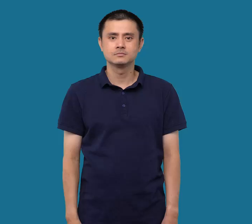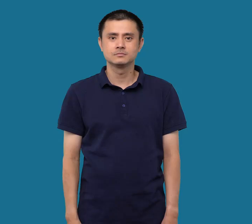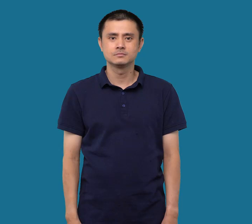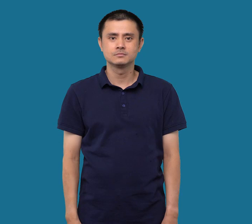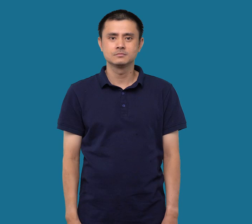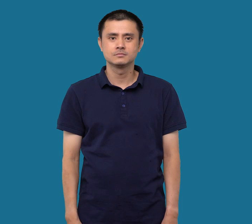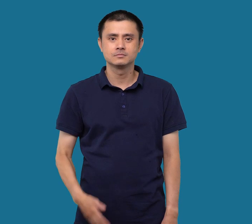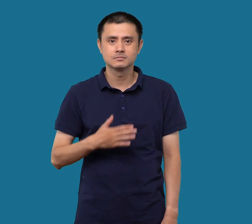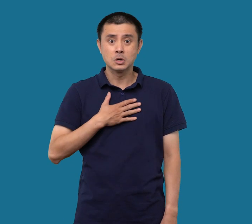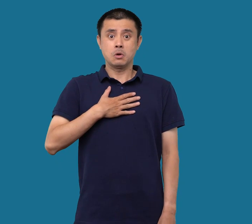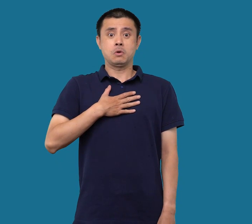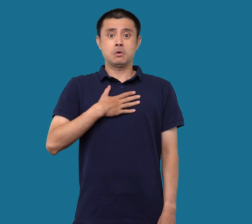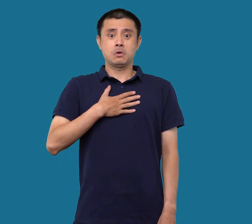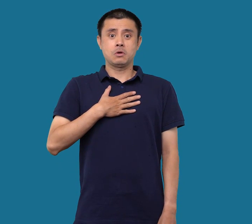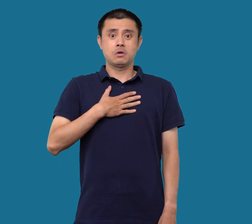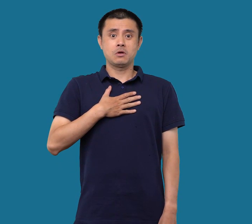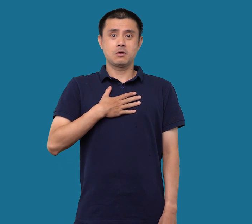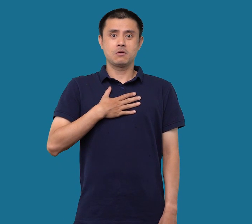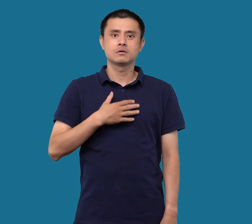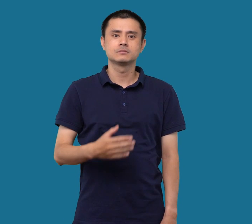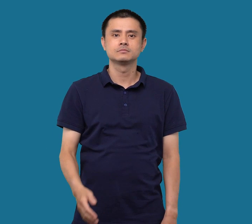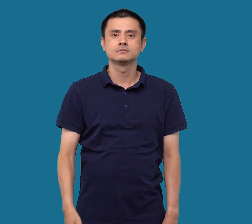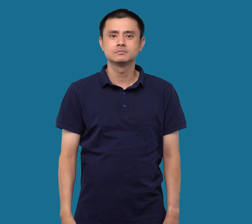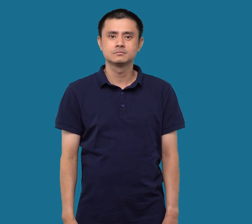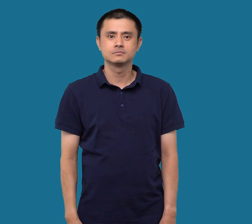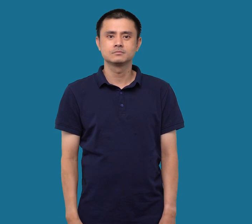giật mình